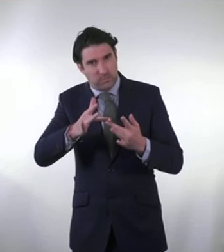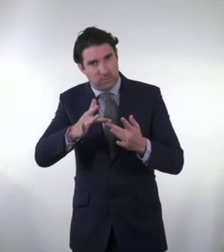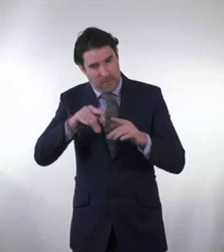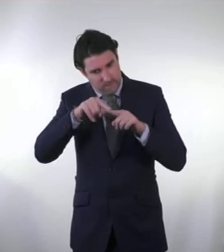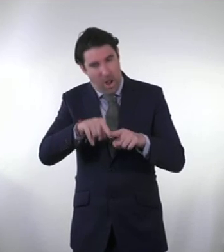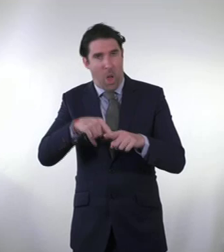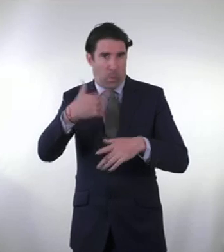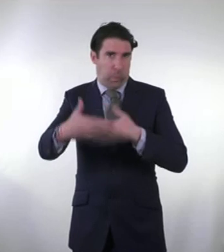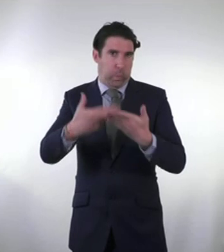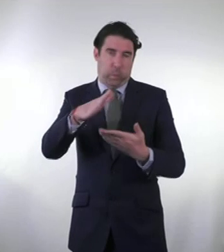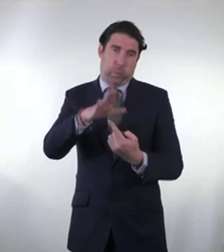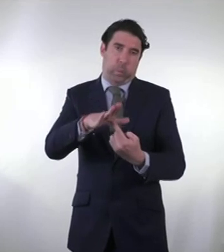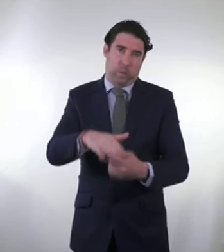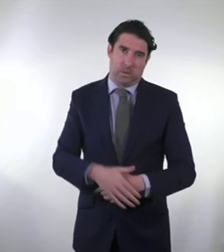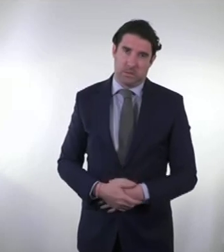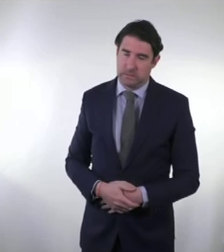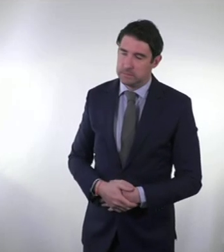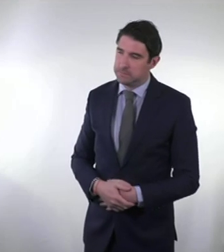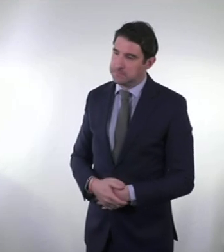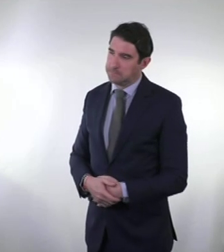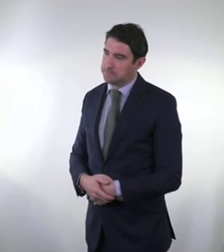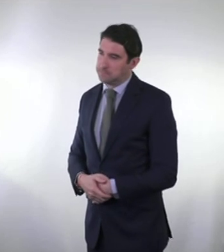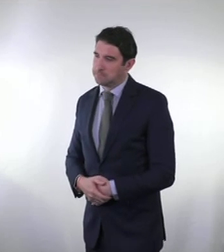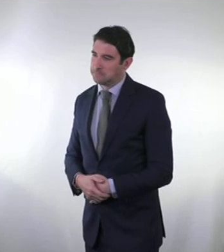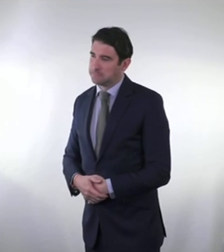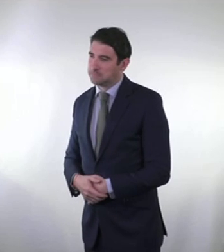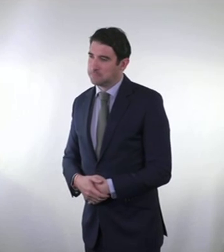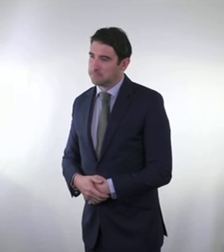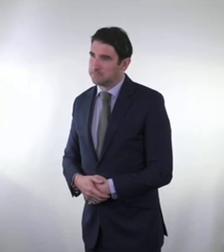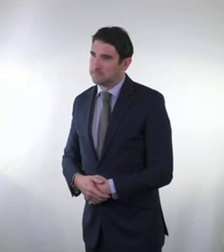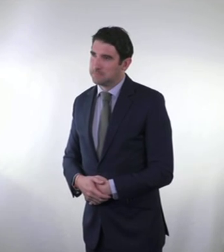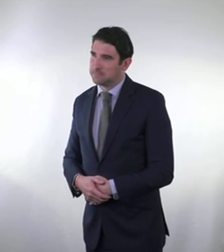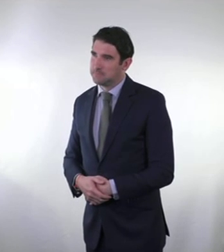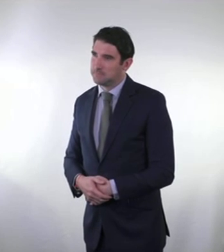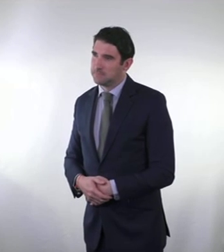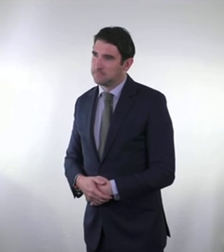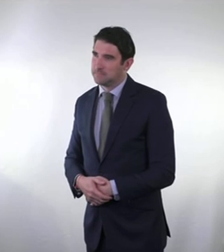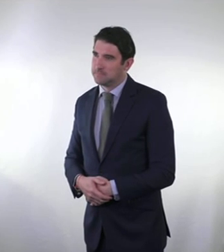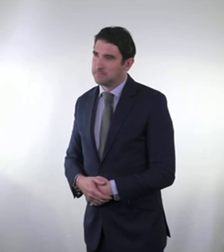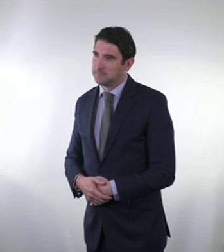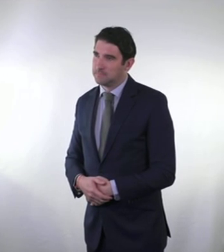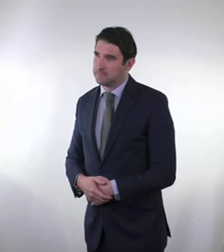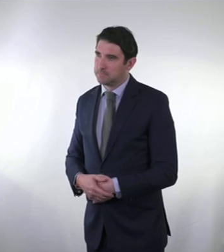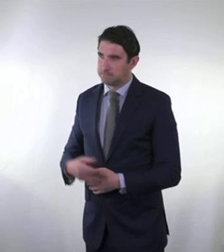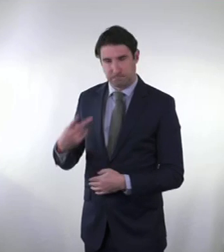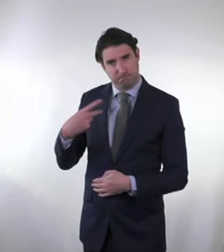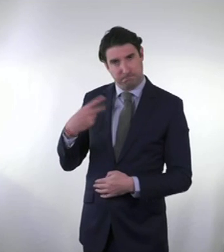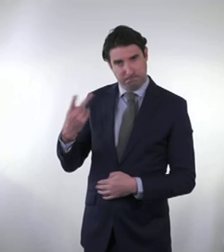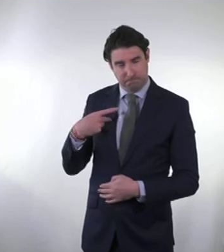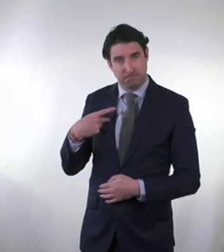David SimmondsMy right hon. Friend and I have the privilege of representing areas with an honourable history of supporting refugees.